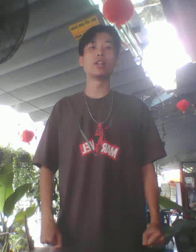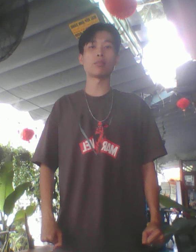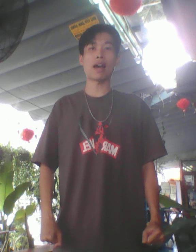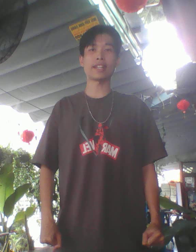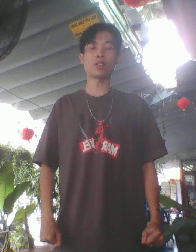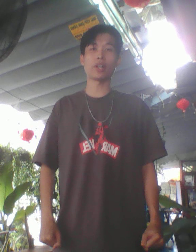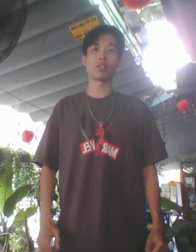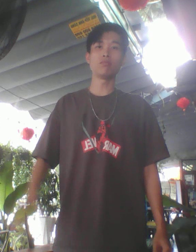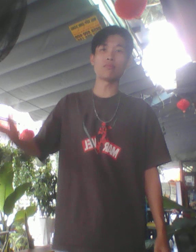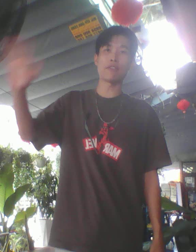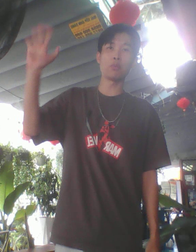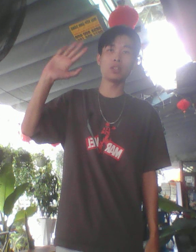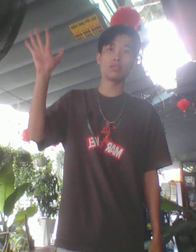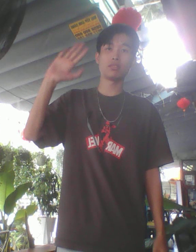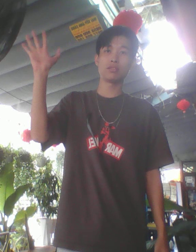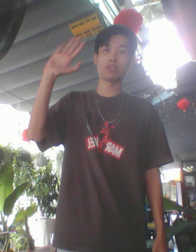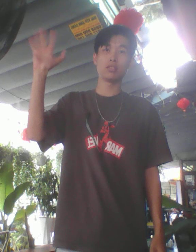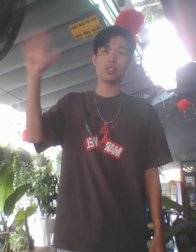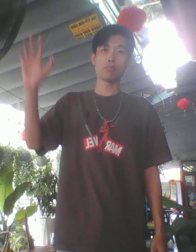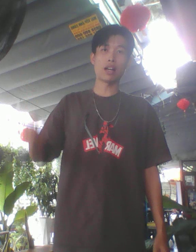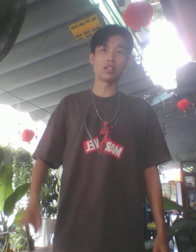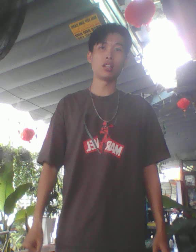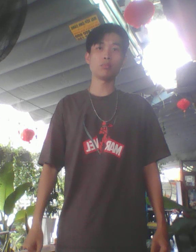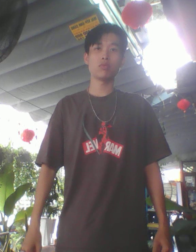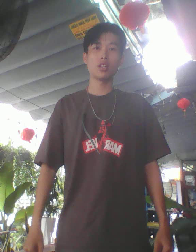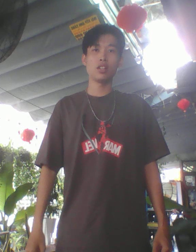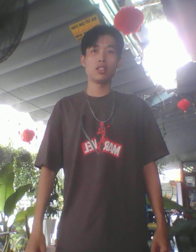xin chào